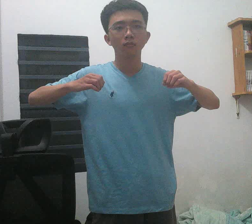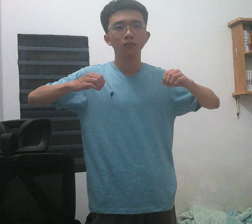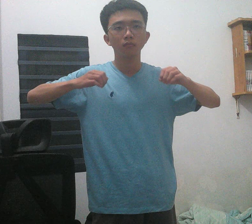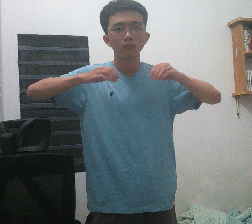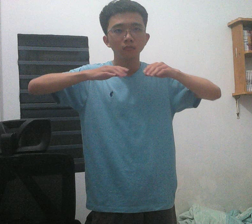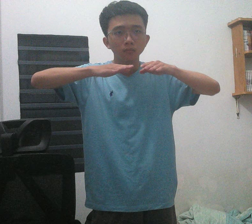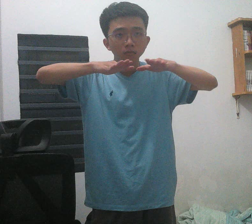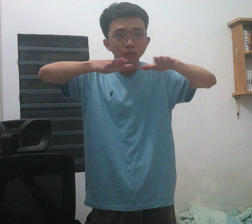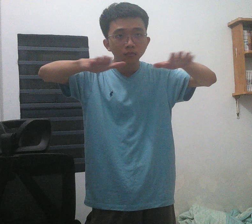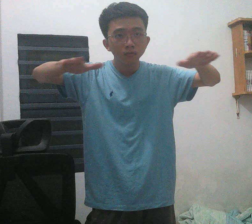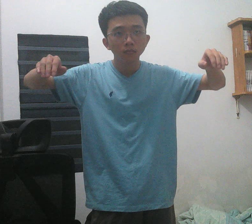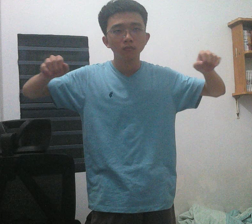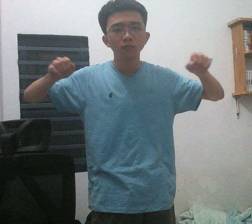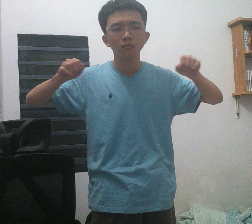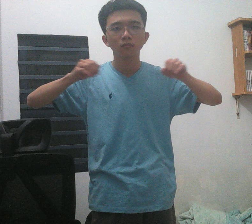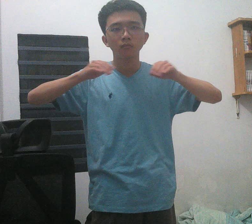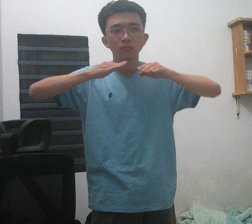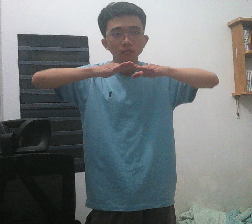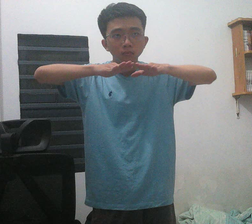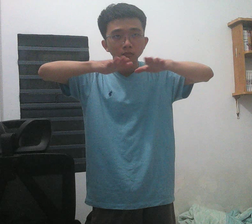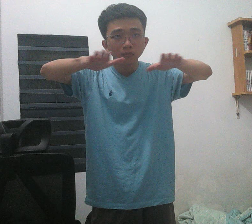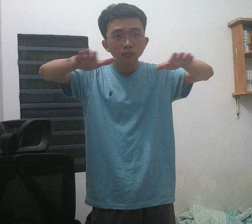boi